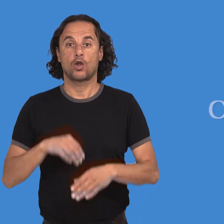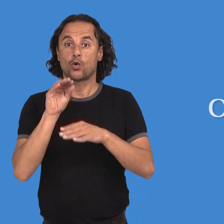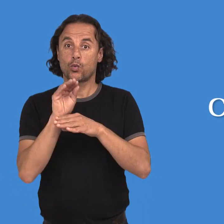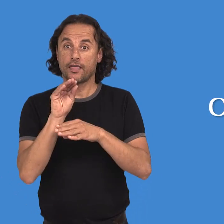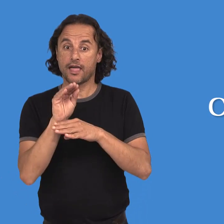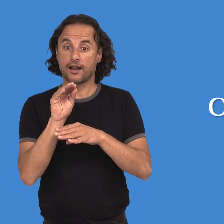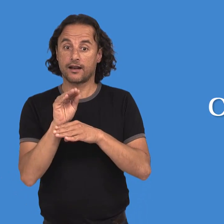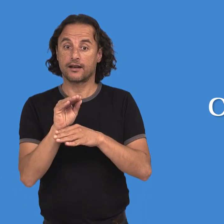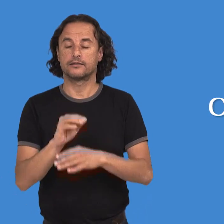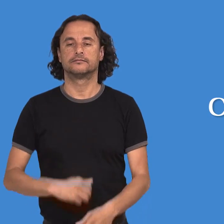cuidar